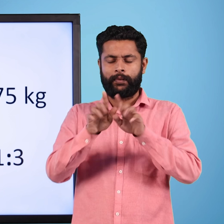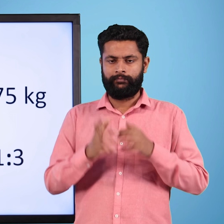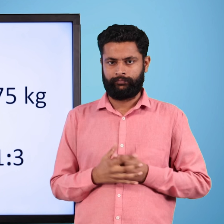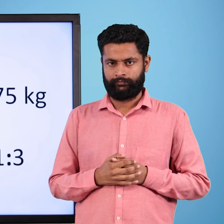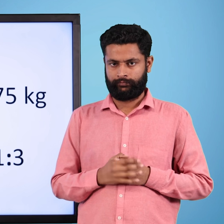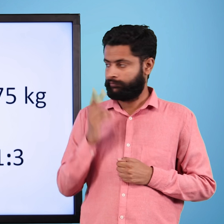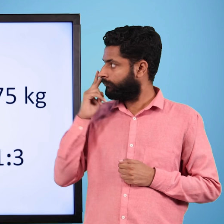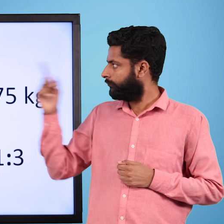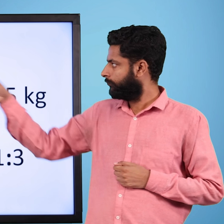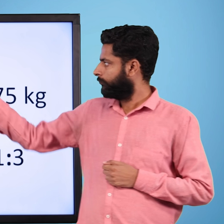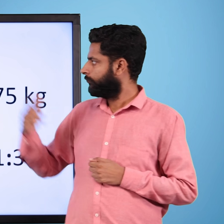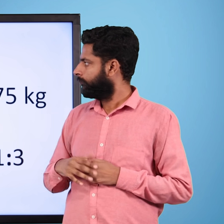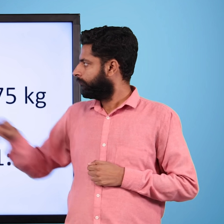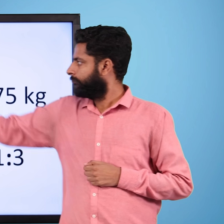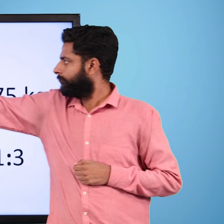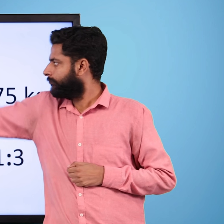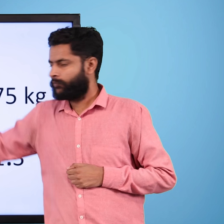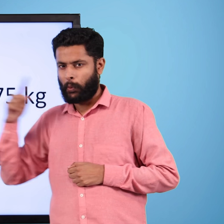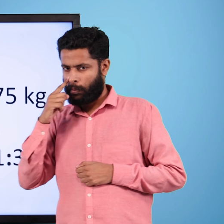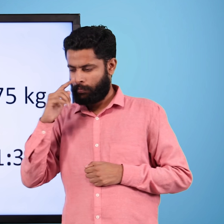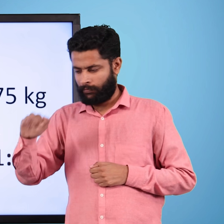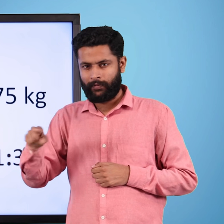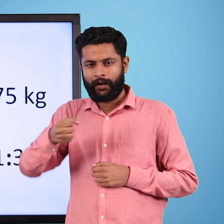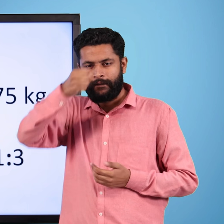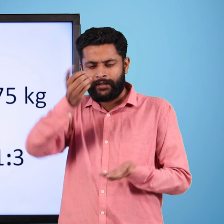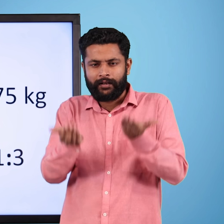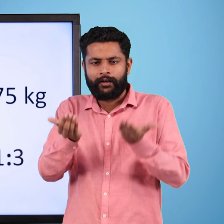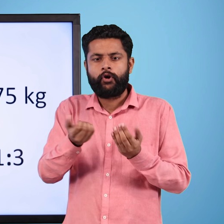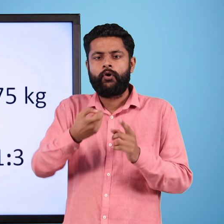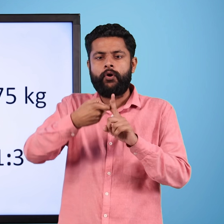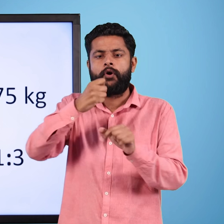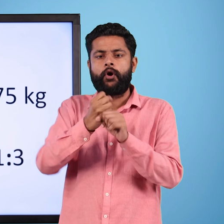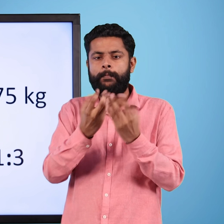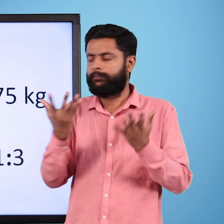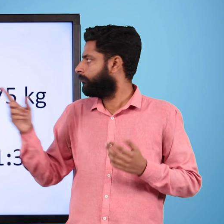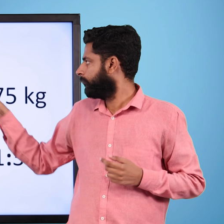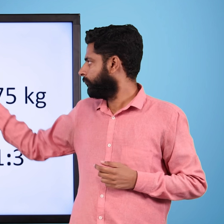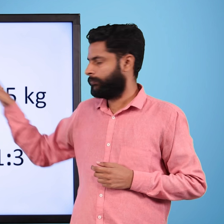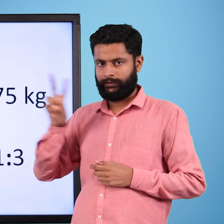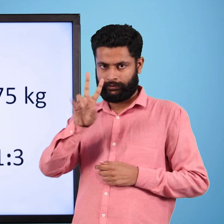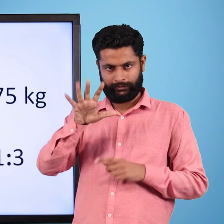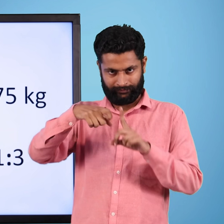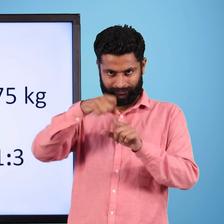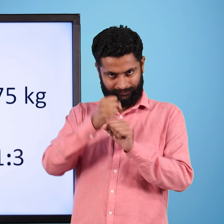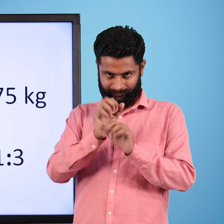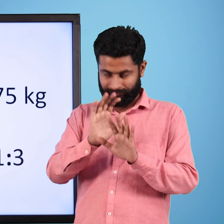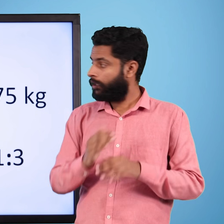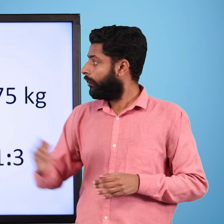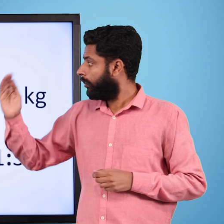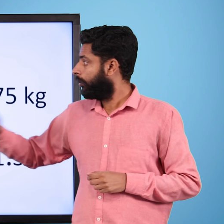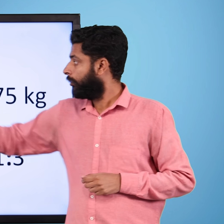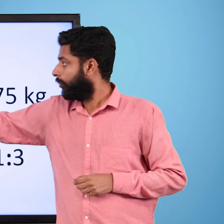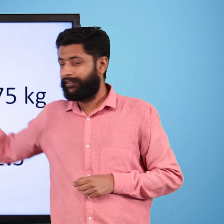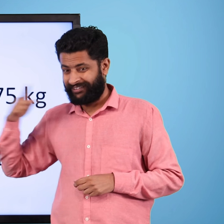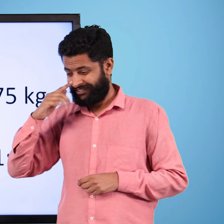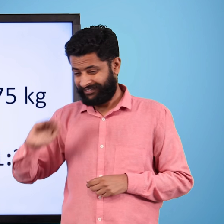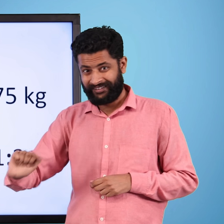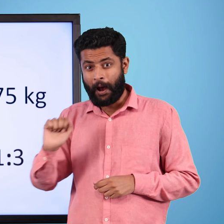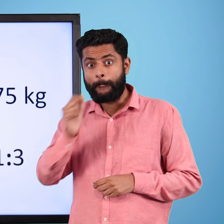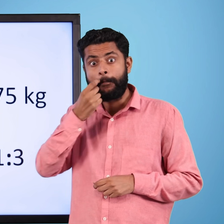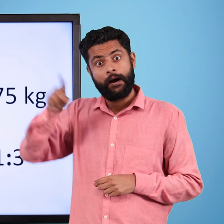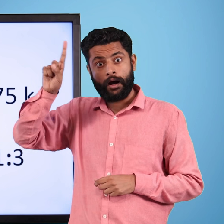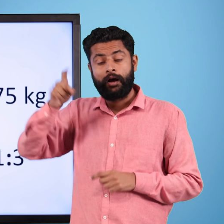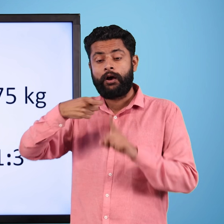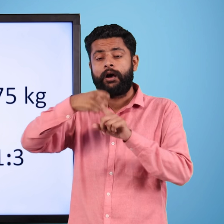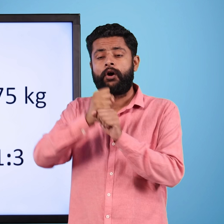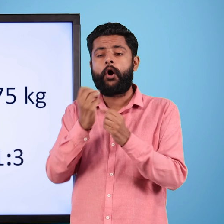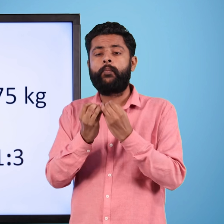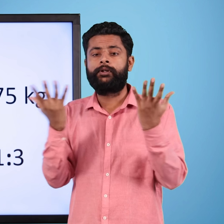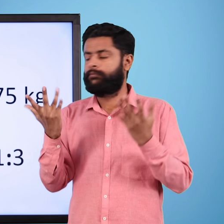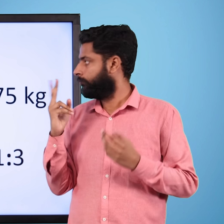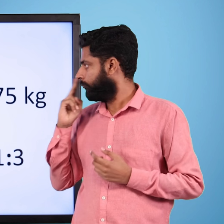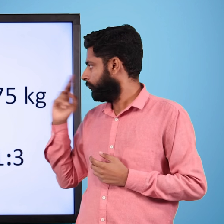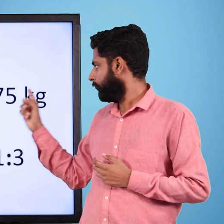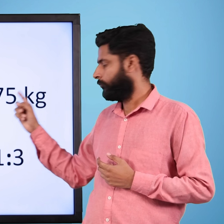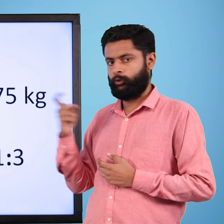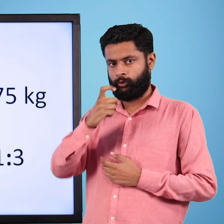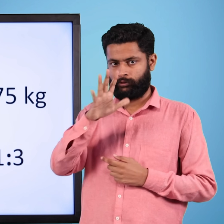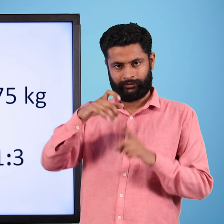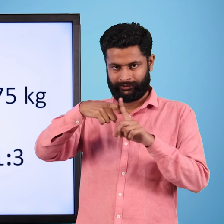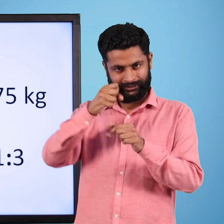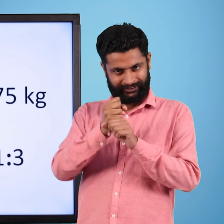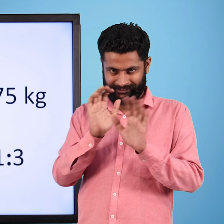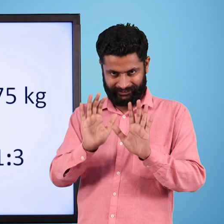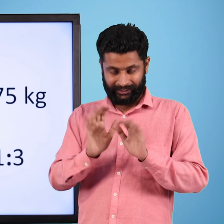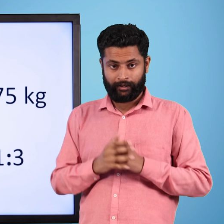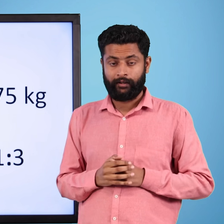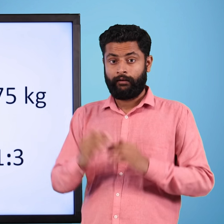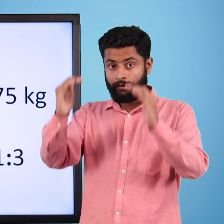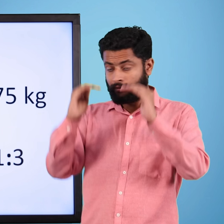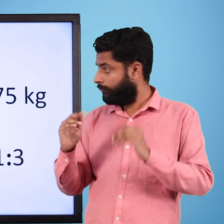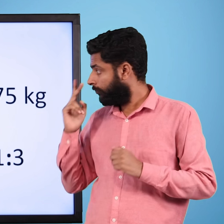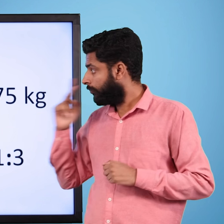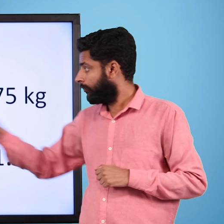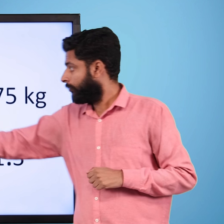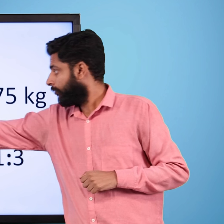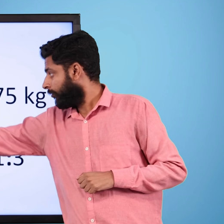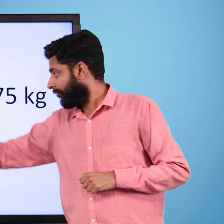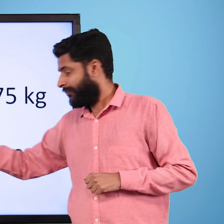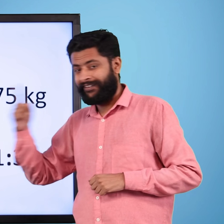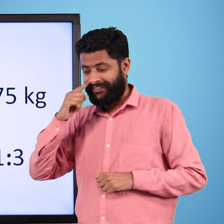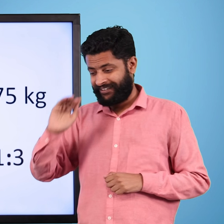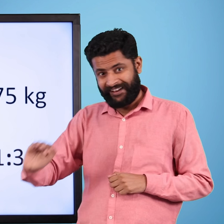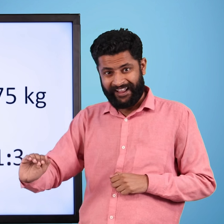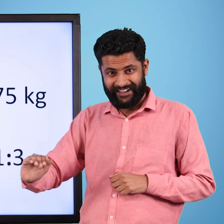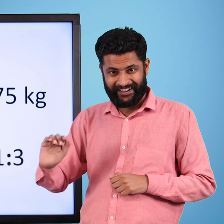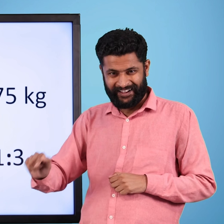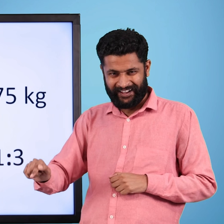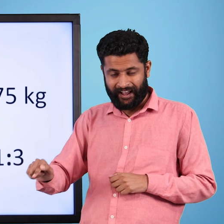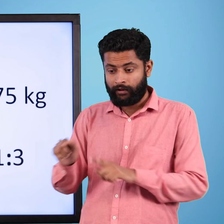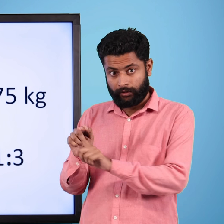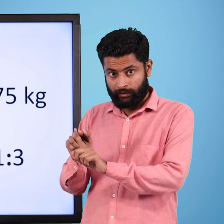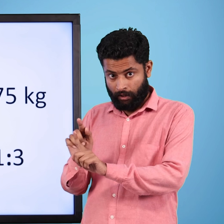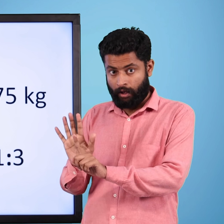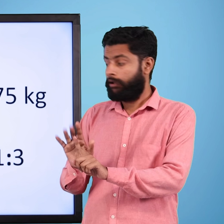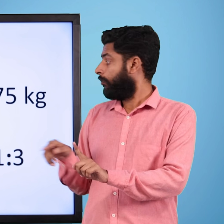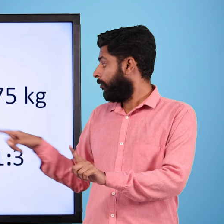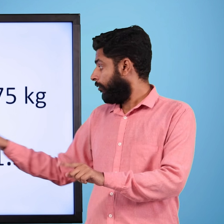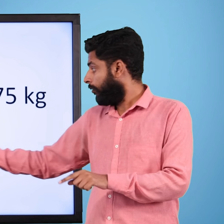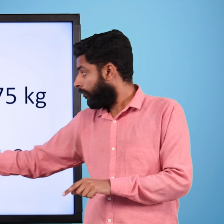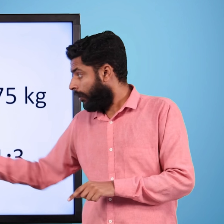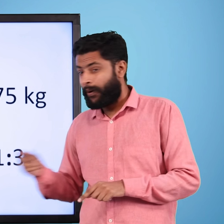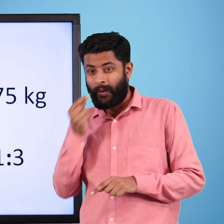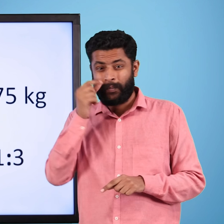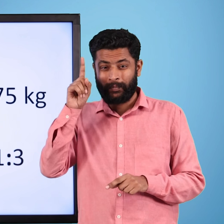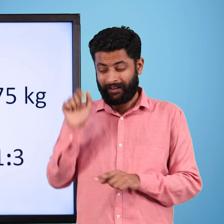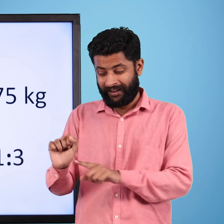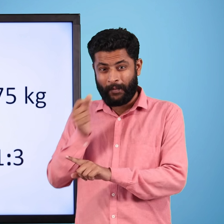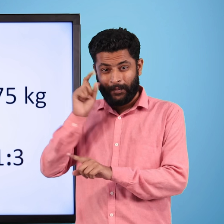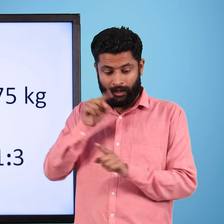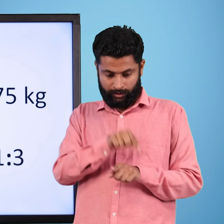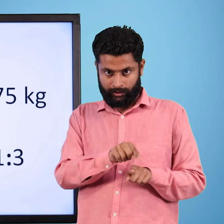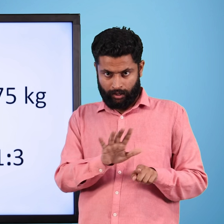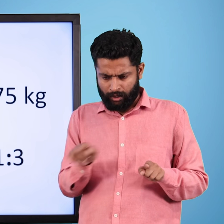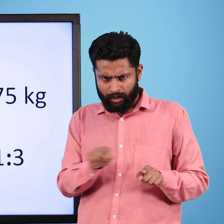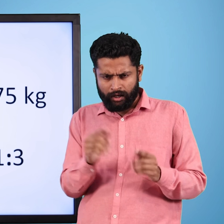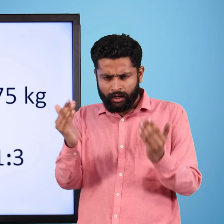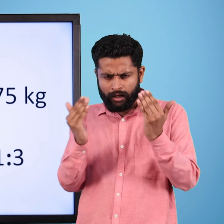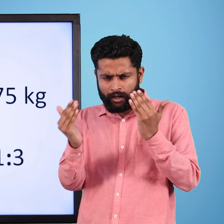Isha‘s weight is 25 kg and her father‘s weight is 75 kg. We say that Isha’s weight and Isha’s father’s weight are in the ratio 1 : 3.